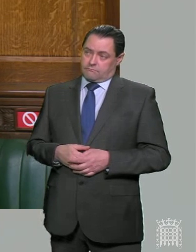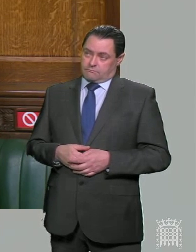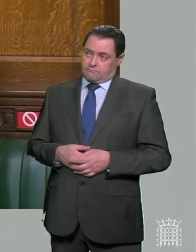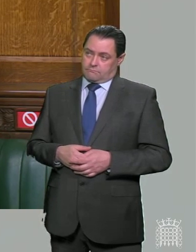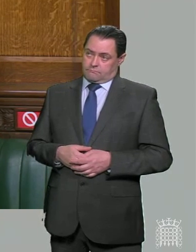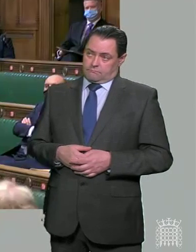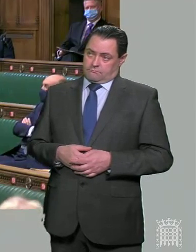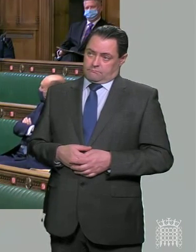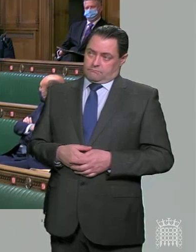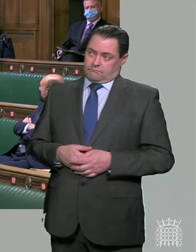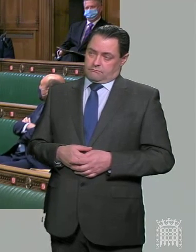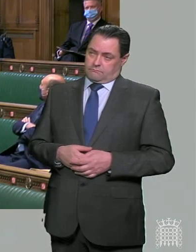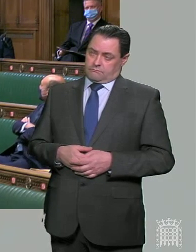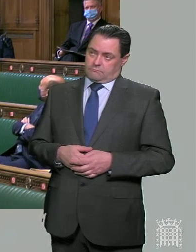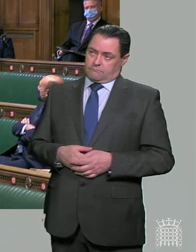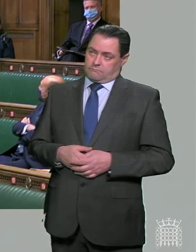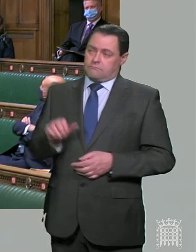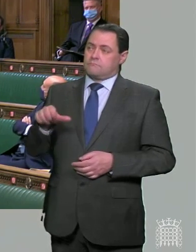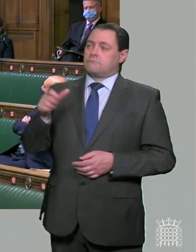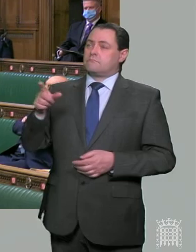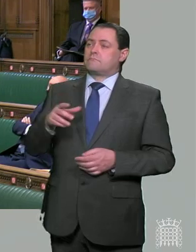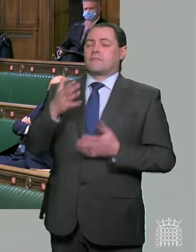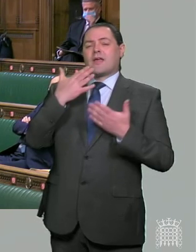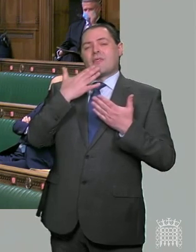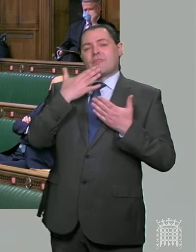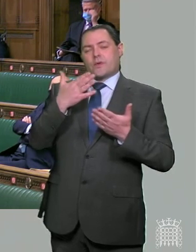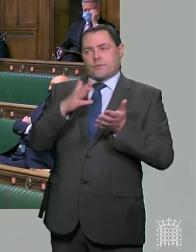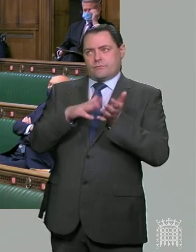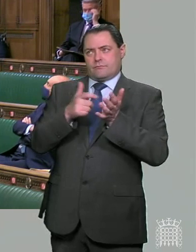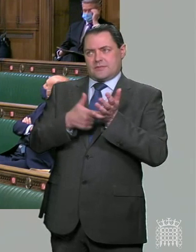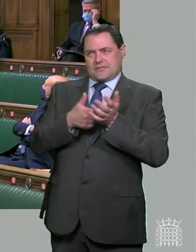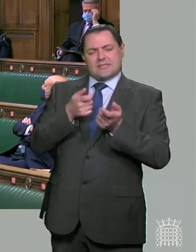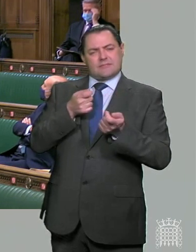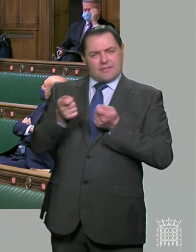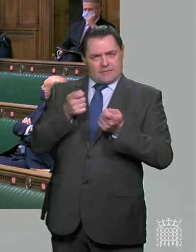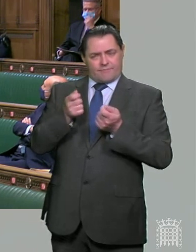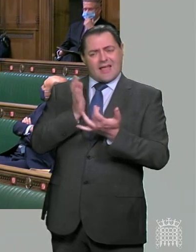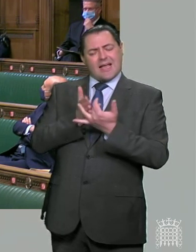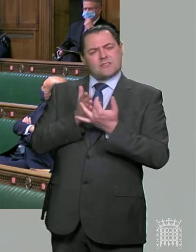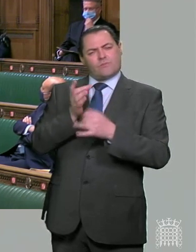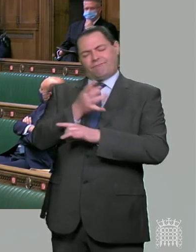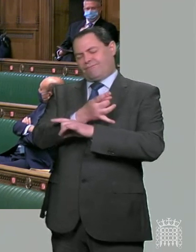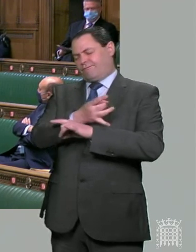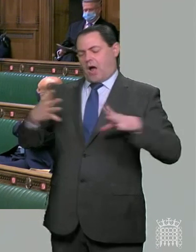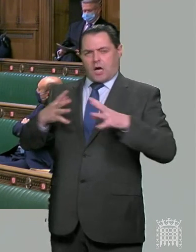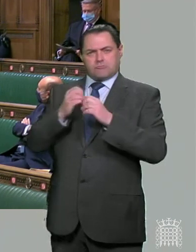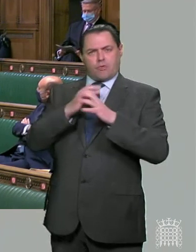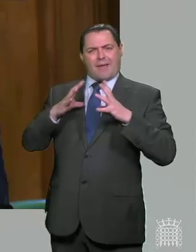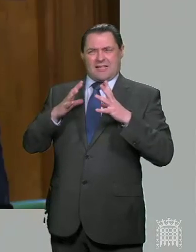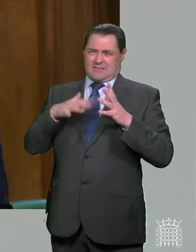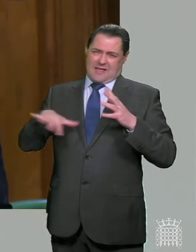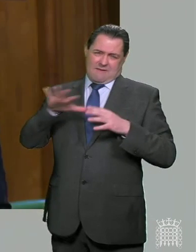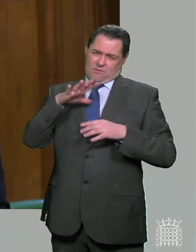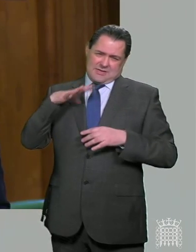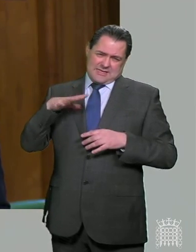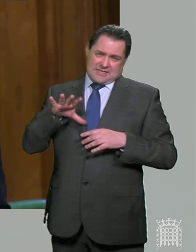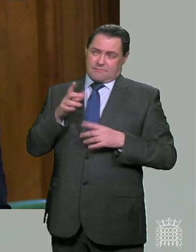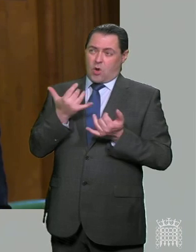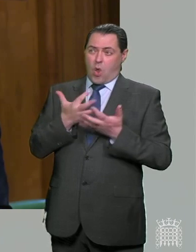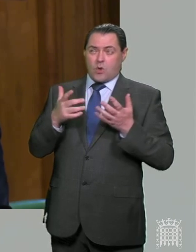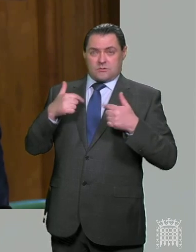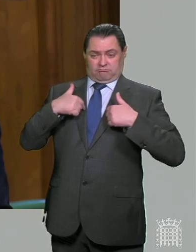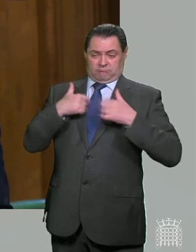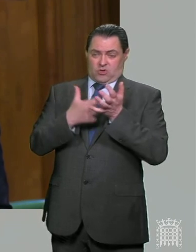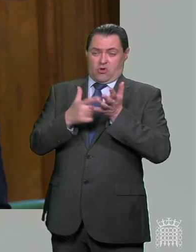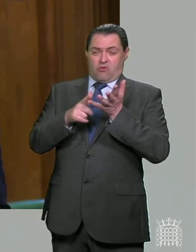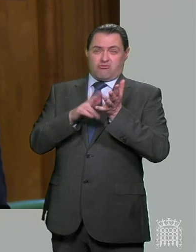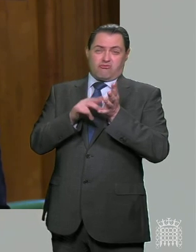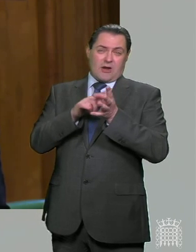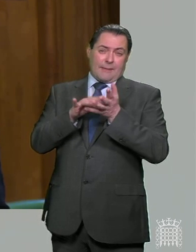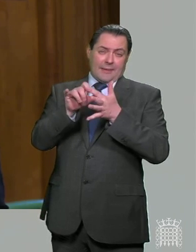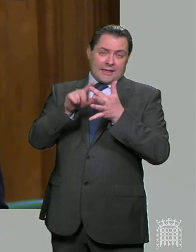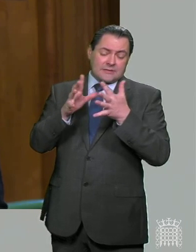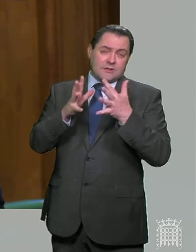Access to superfast broadband is critical in today’s society but many people living in Runnymede and Weybridge cannot access it.